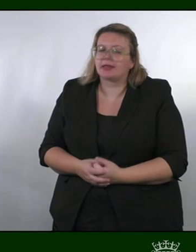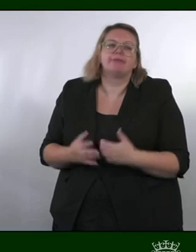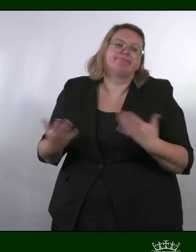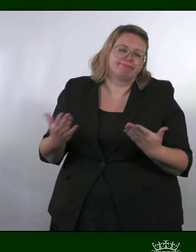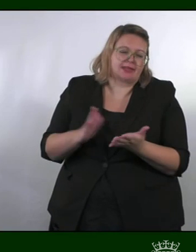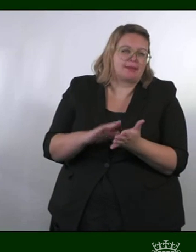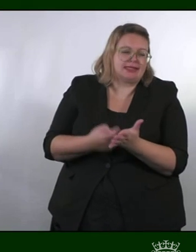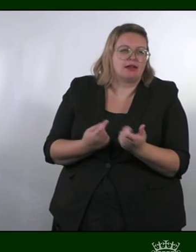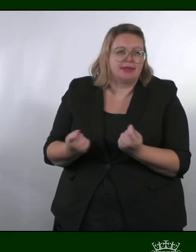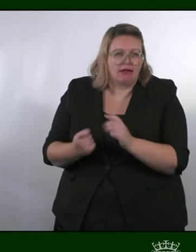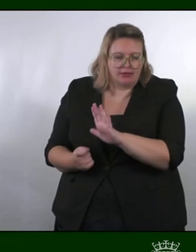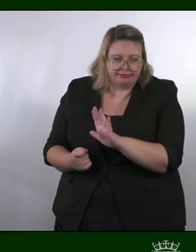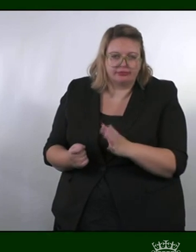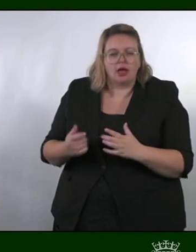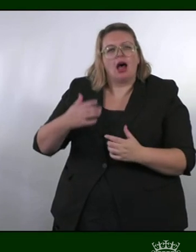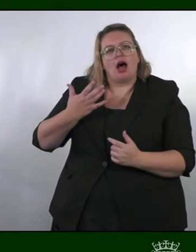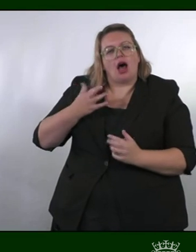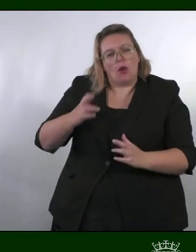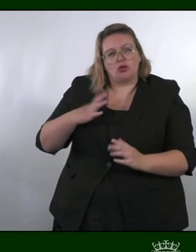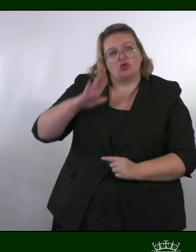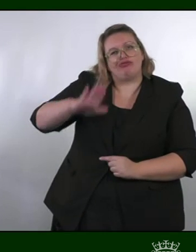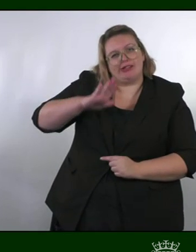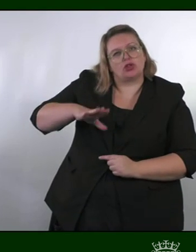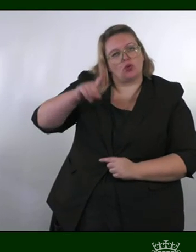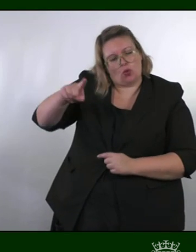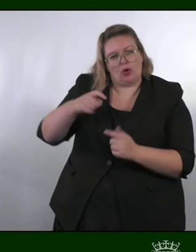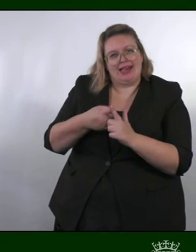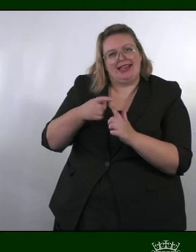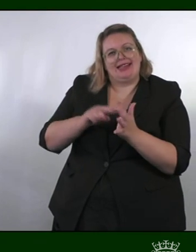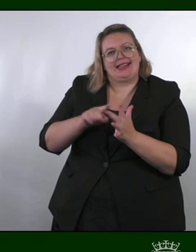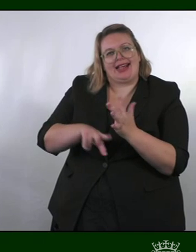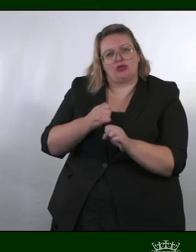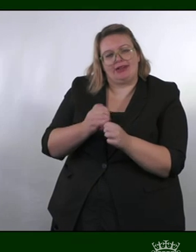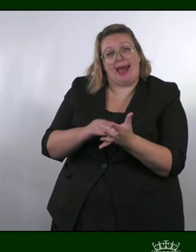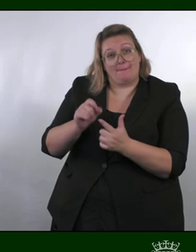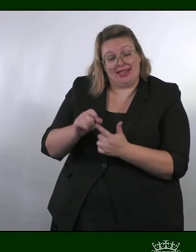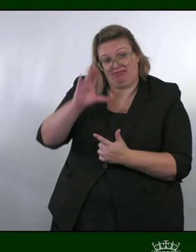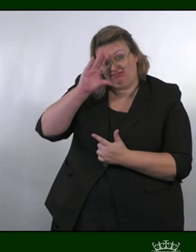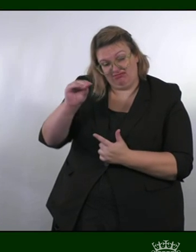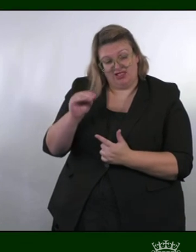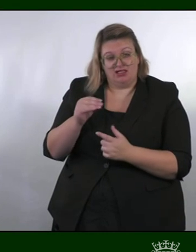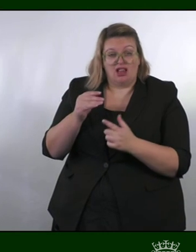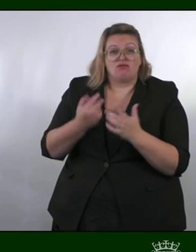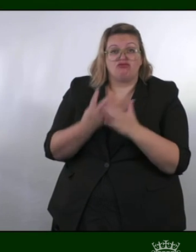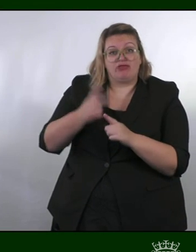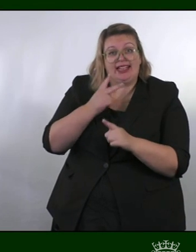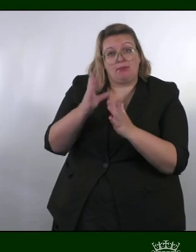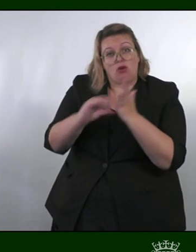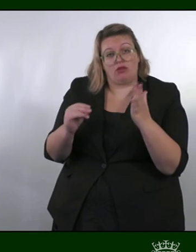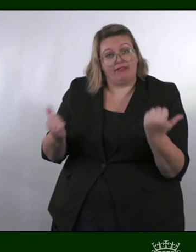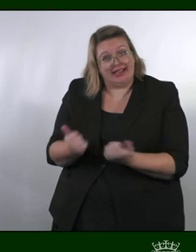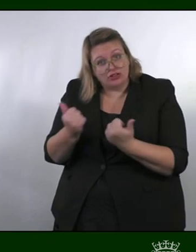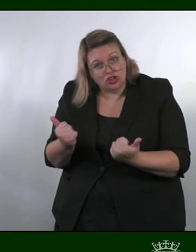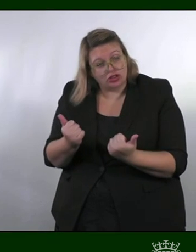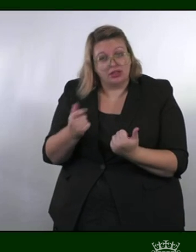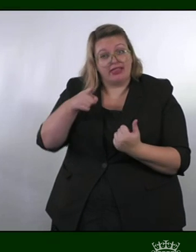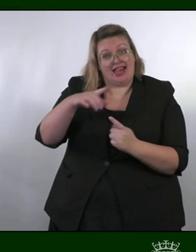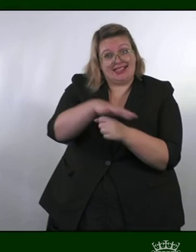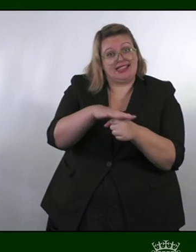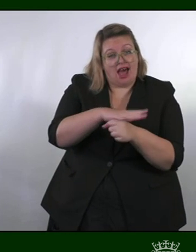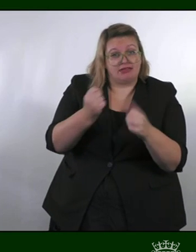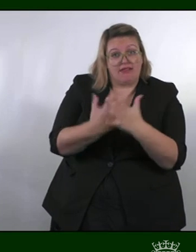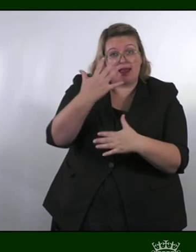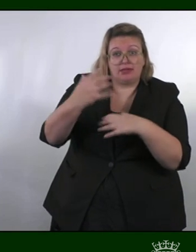Indeed. I hope that I can reassure my hon. Friend by saying that clinical modelling work is complete and the site development is now under way as we speak.